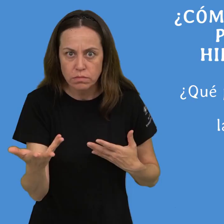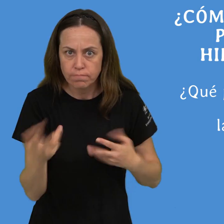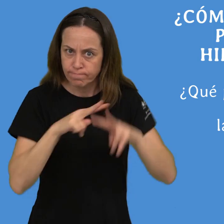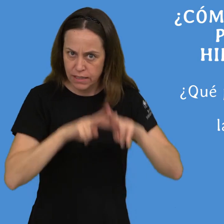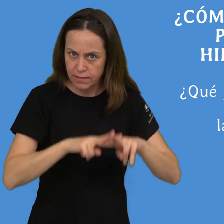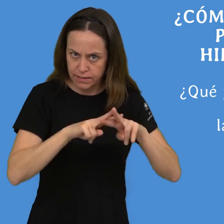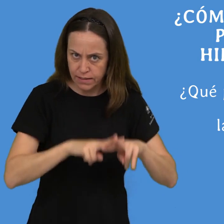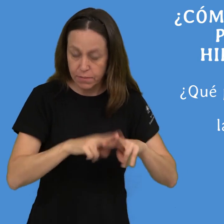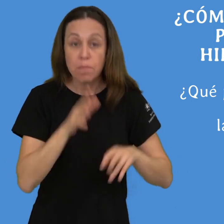revisar